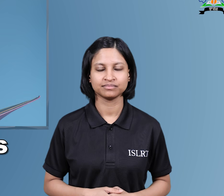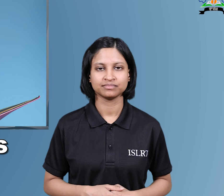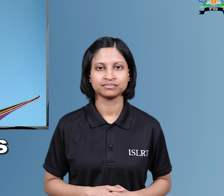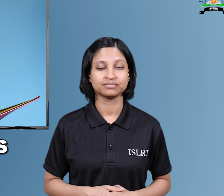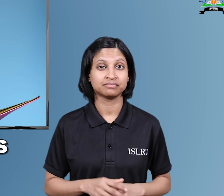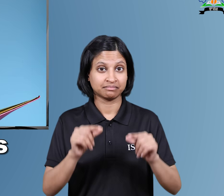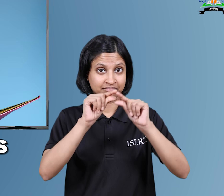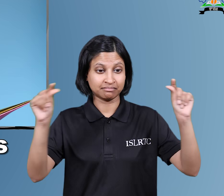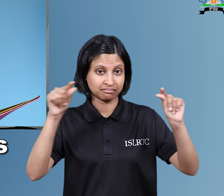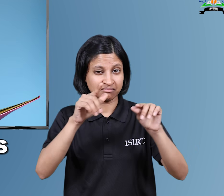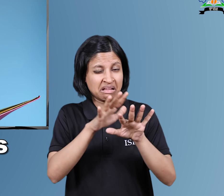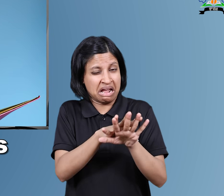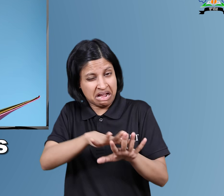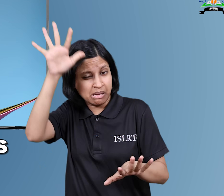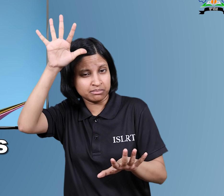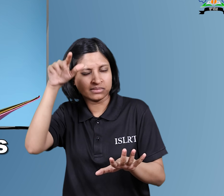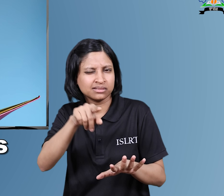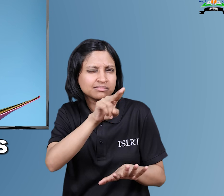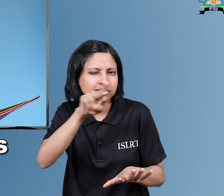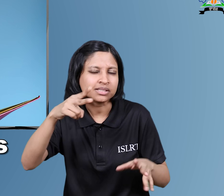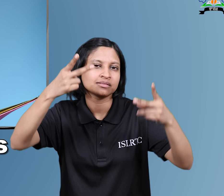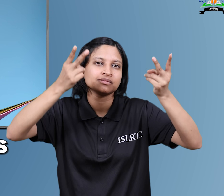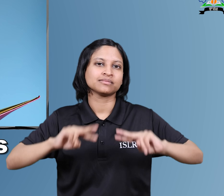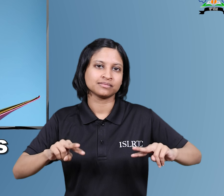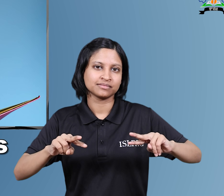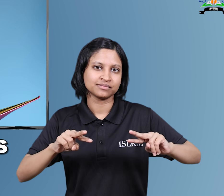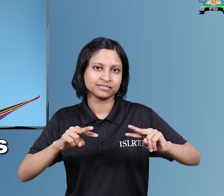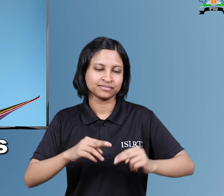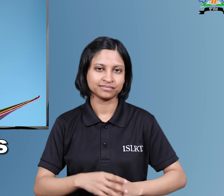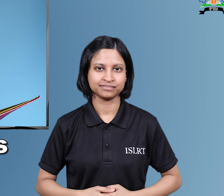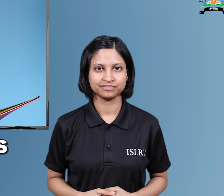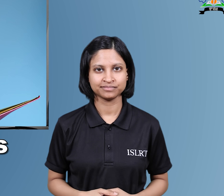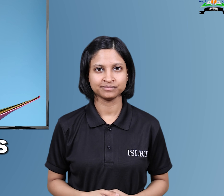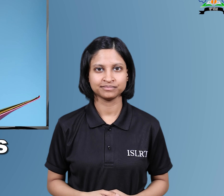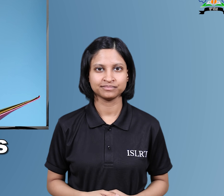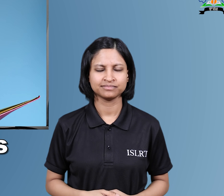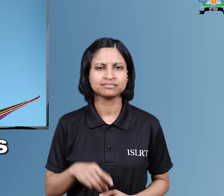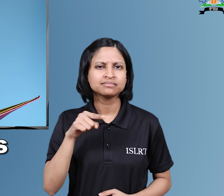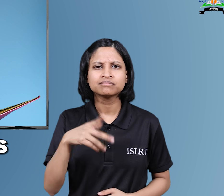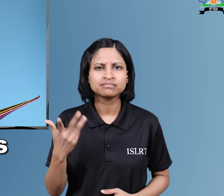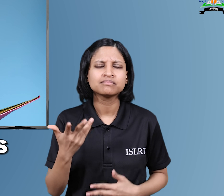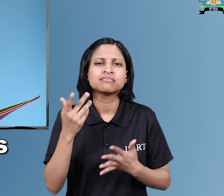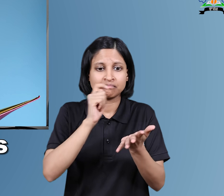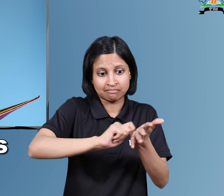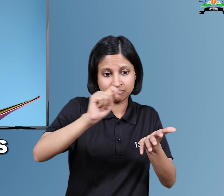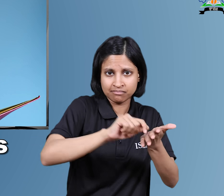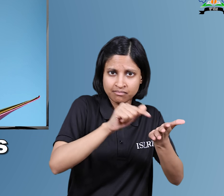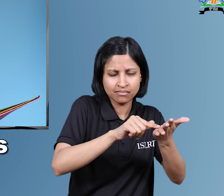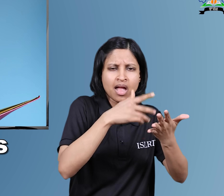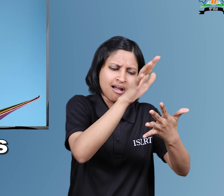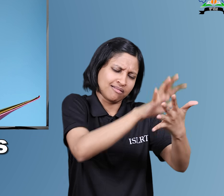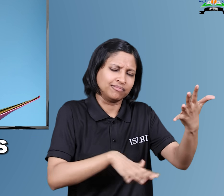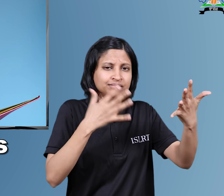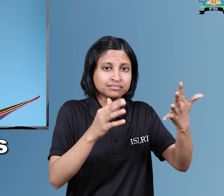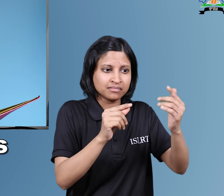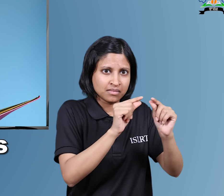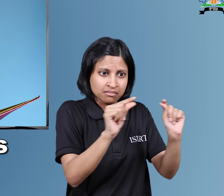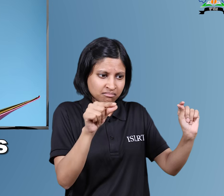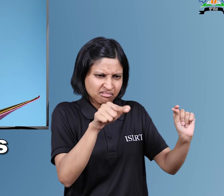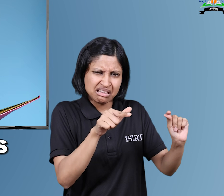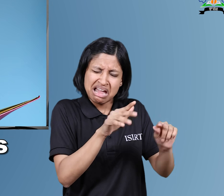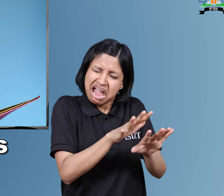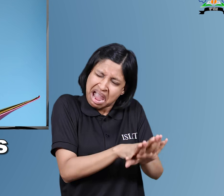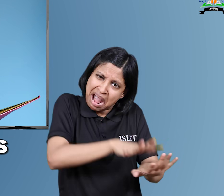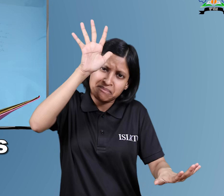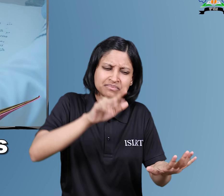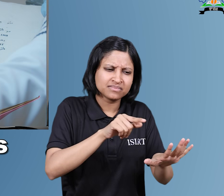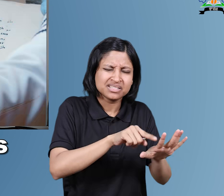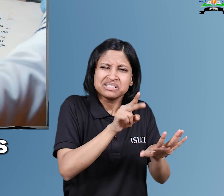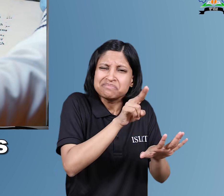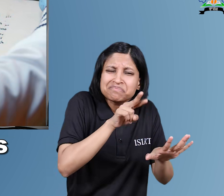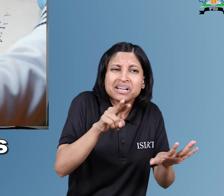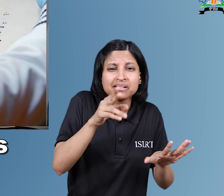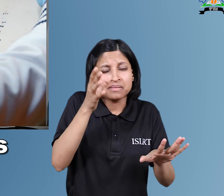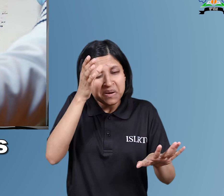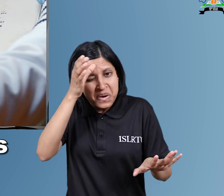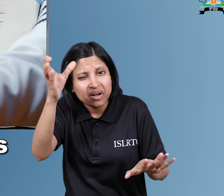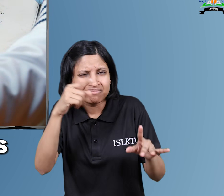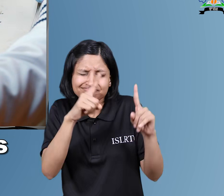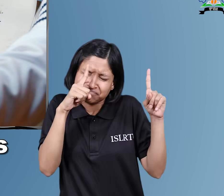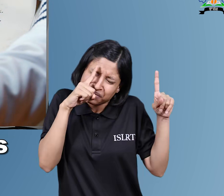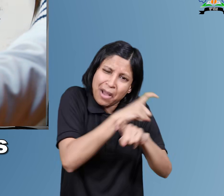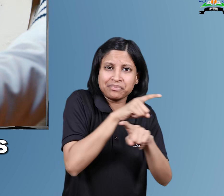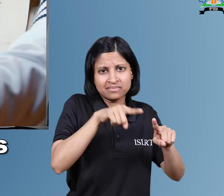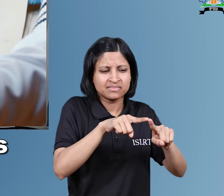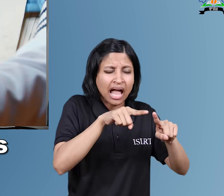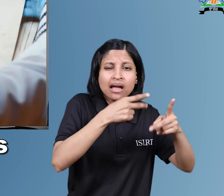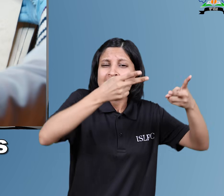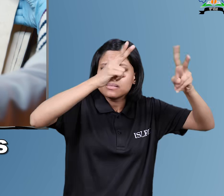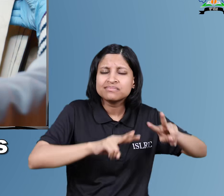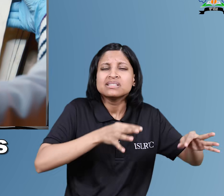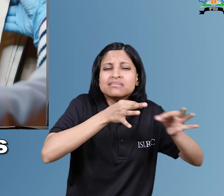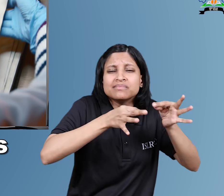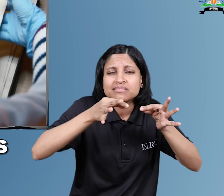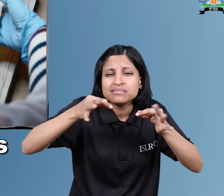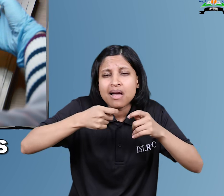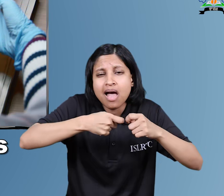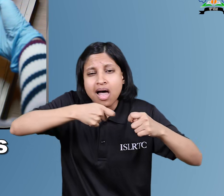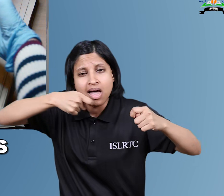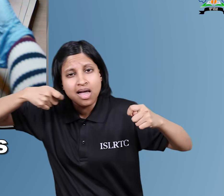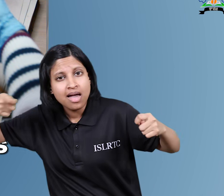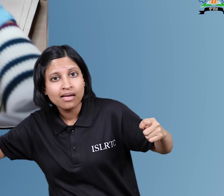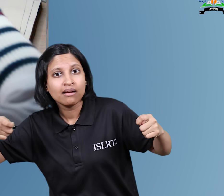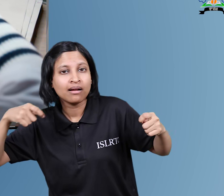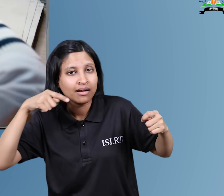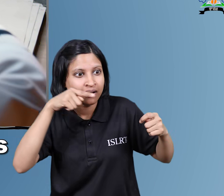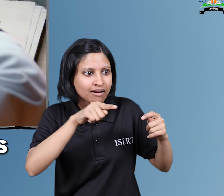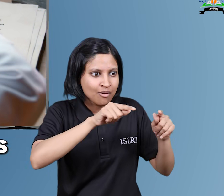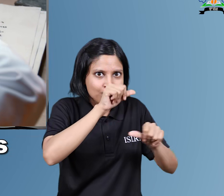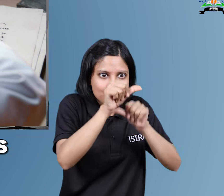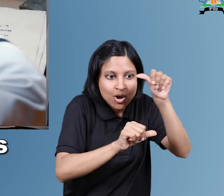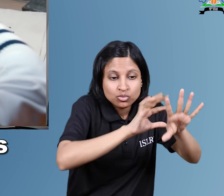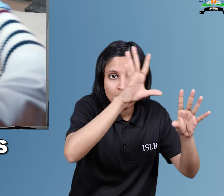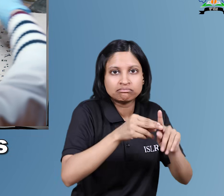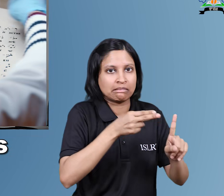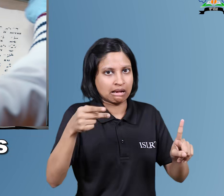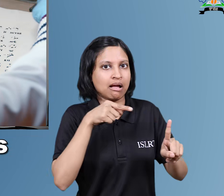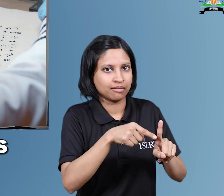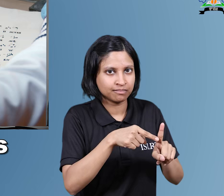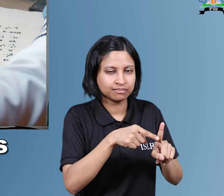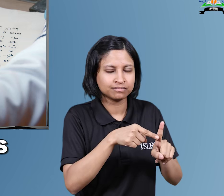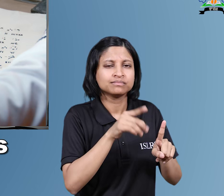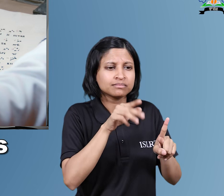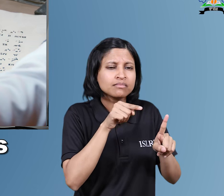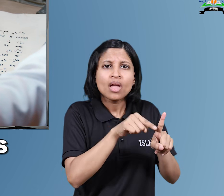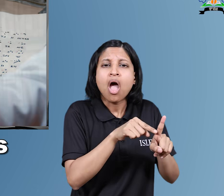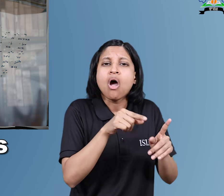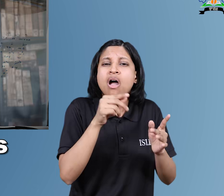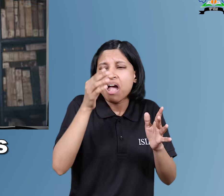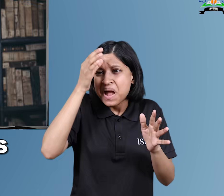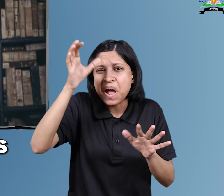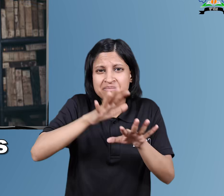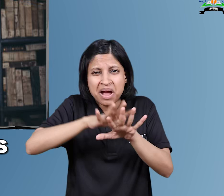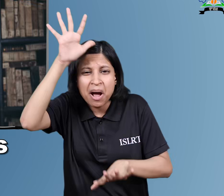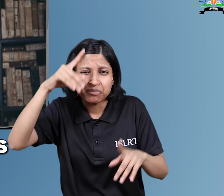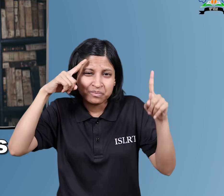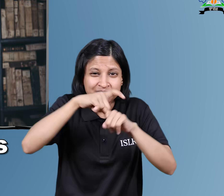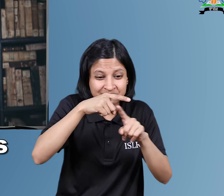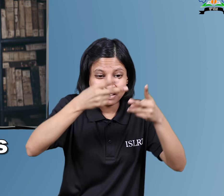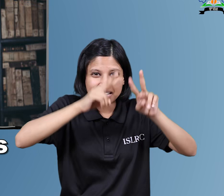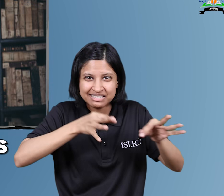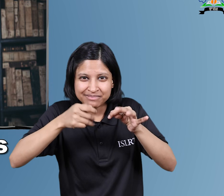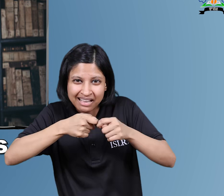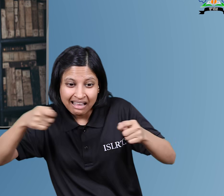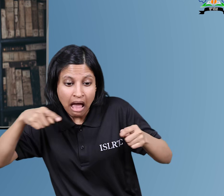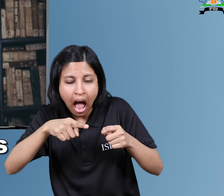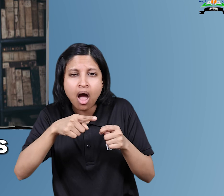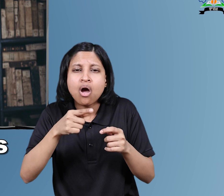Hermeneutics Hermeneutics is the method used to interpret complex and abstract texts, often found in religious writings.